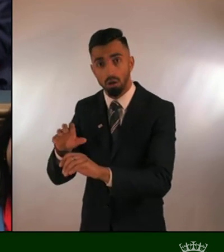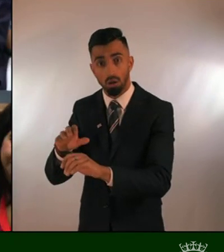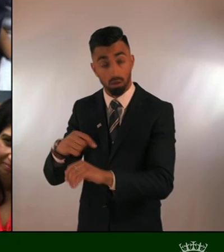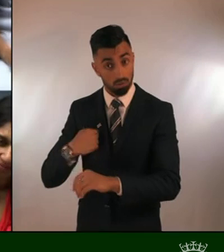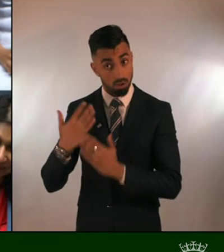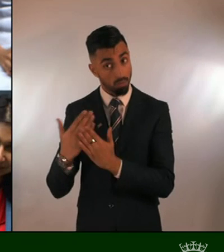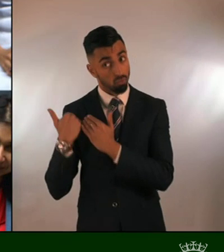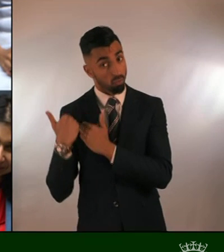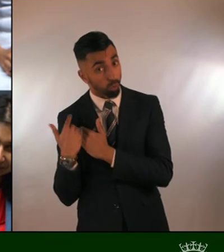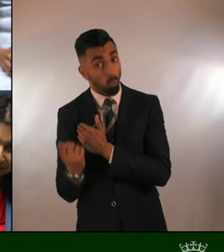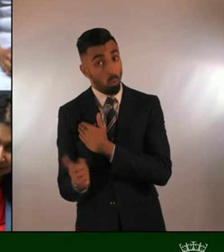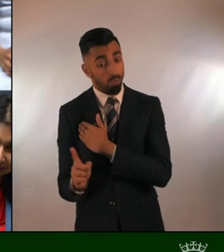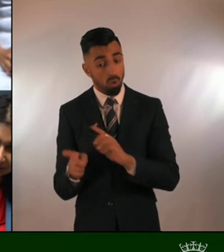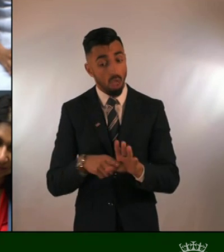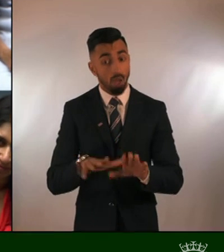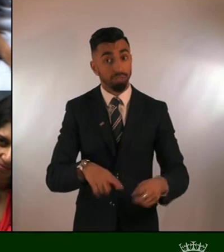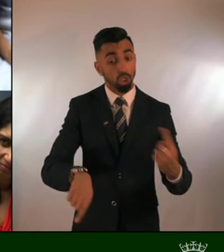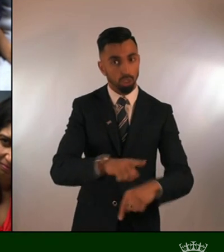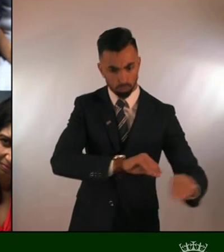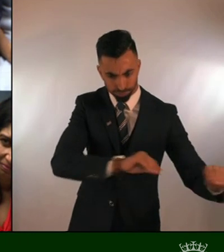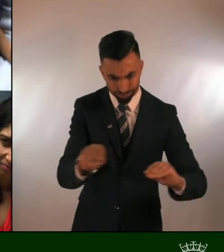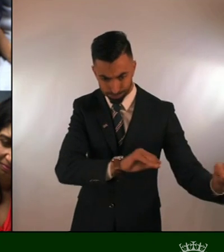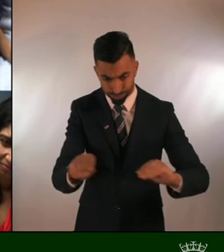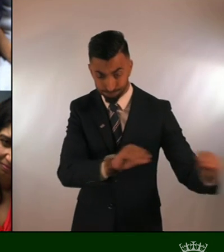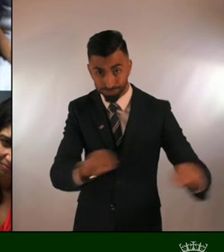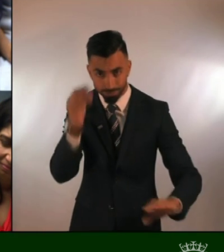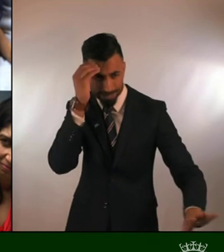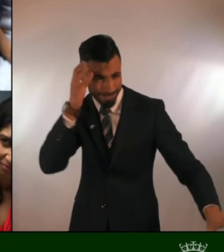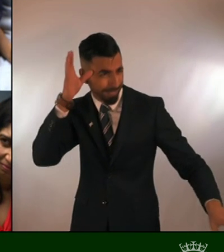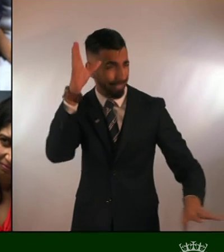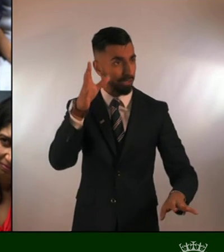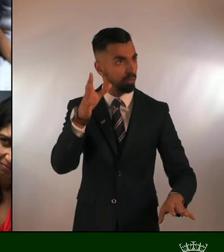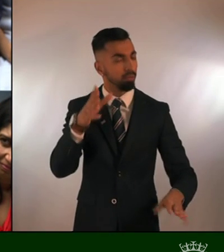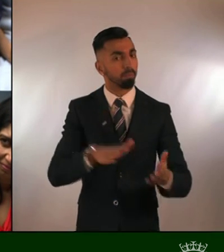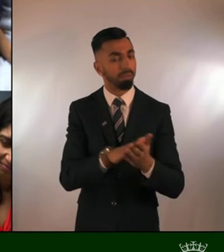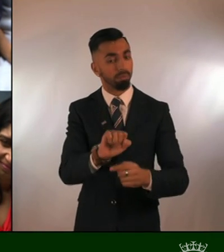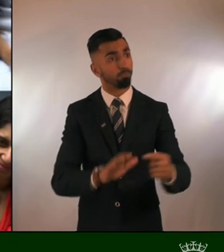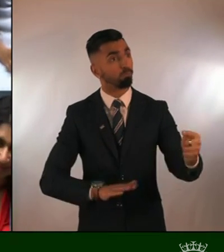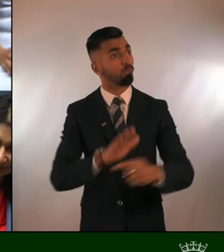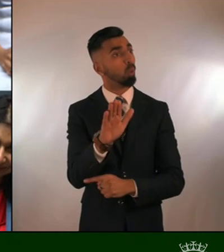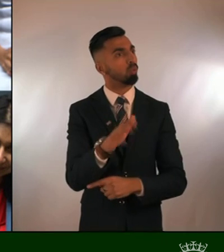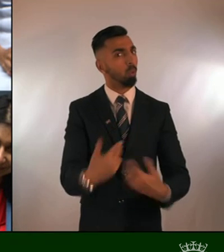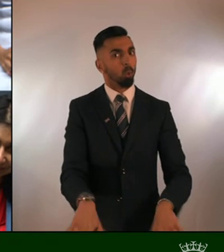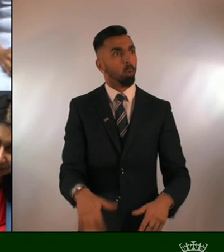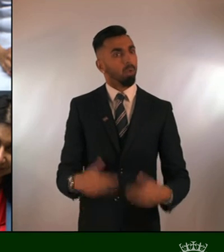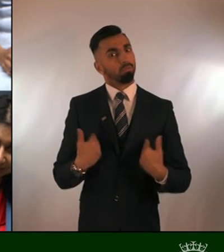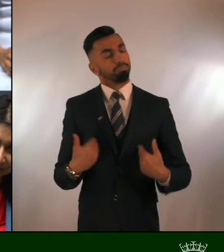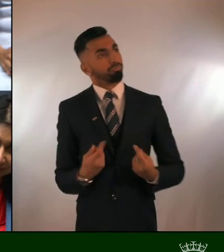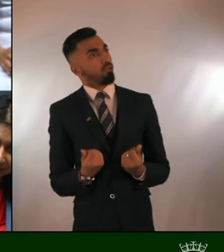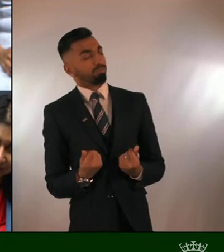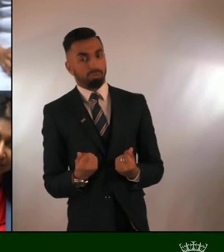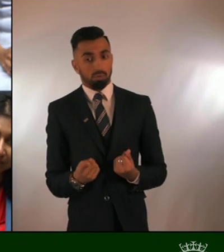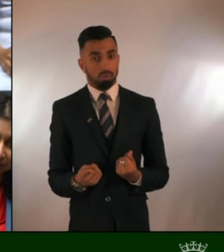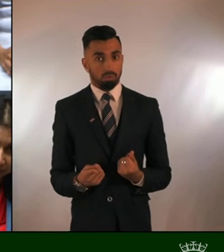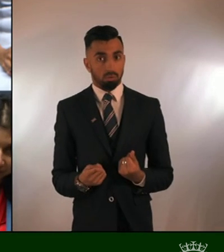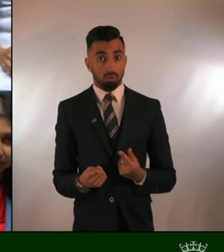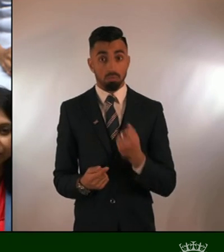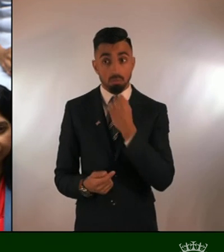A world-class education will help the next generation thrive, and nothing could be more fundamental to that than reading.